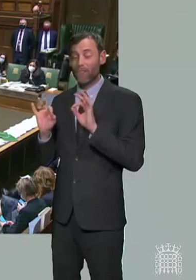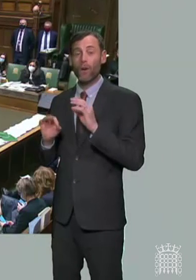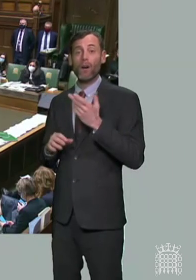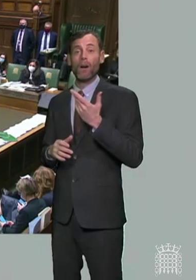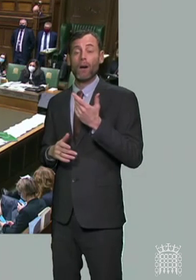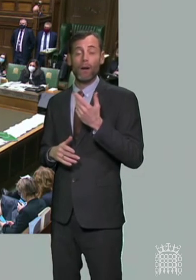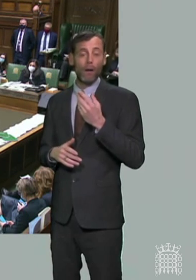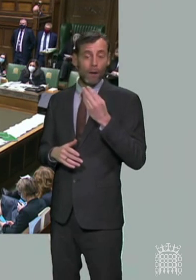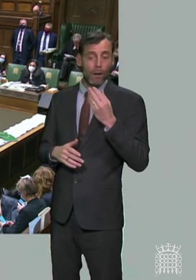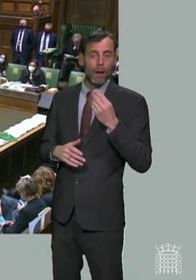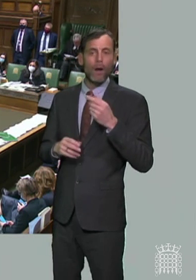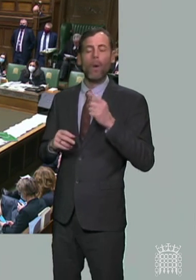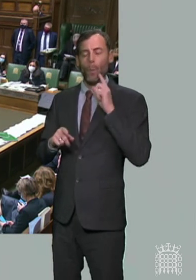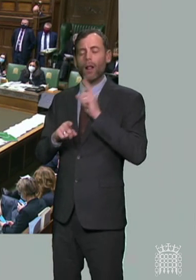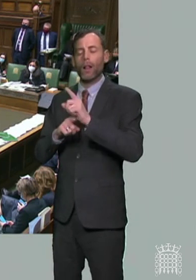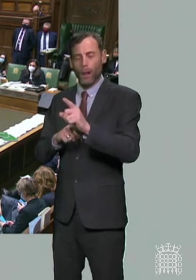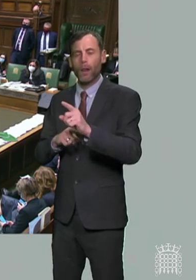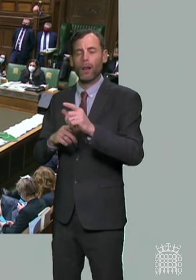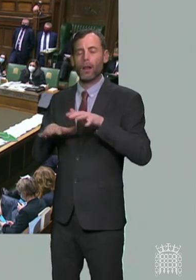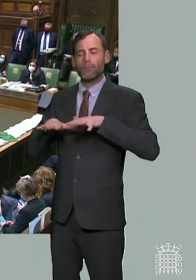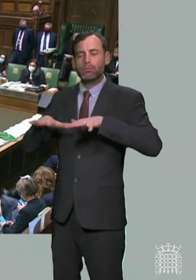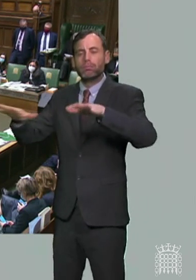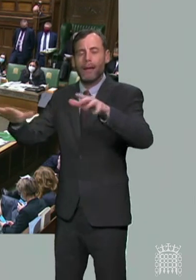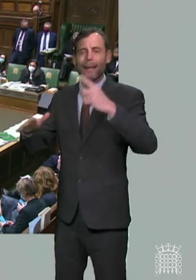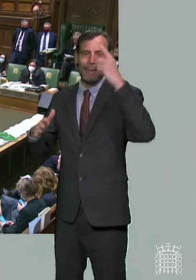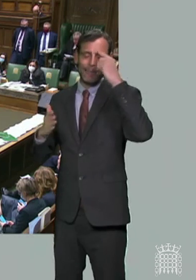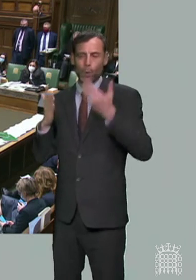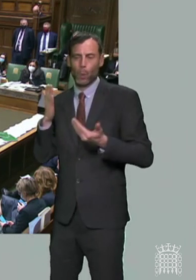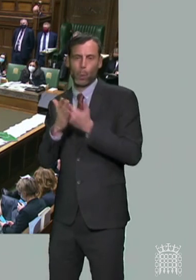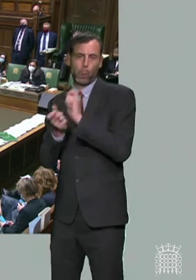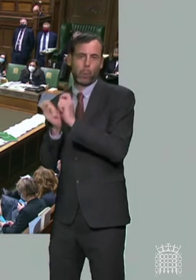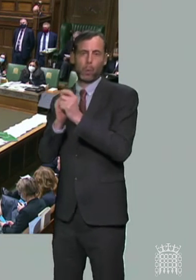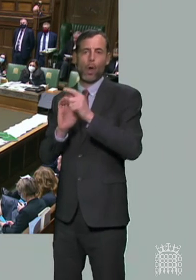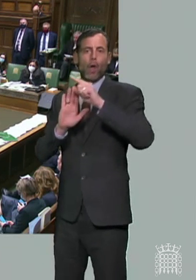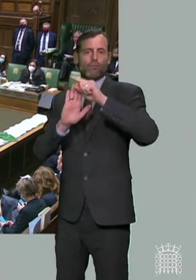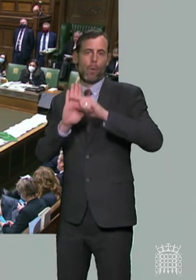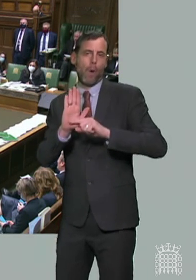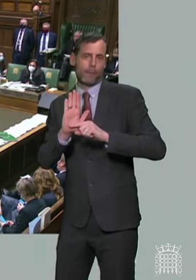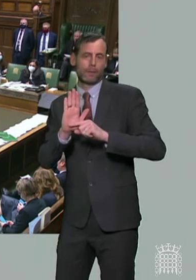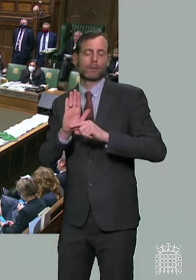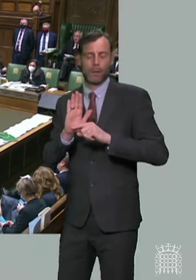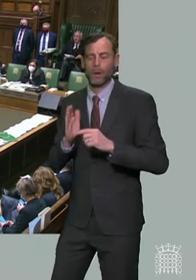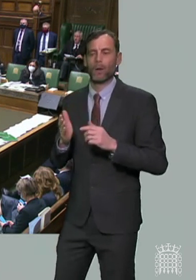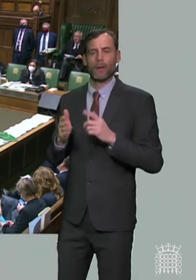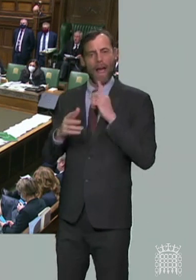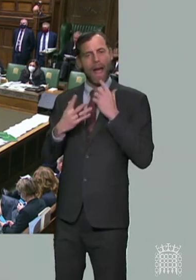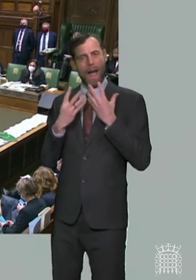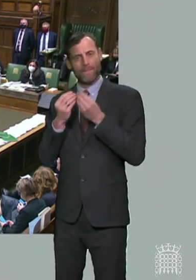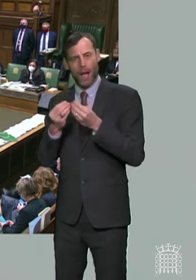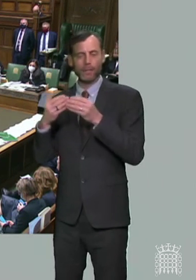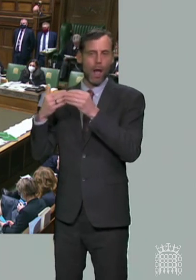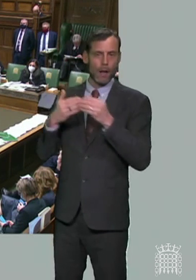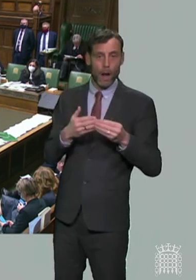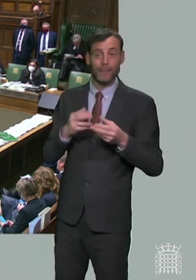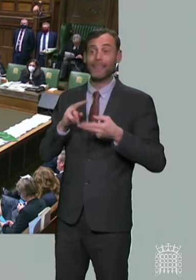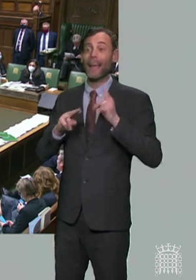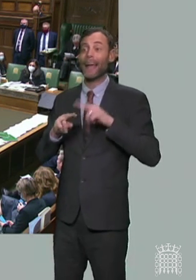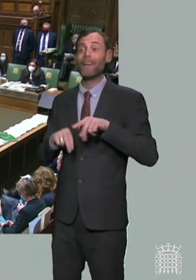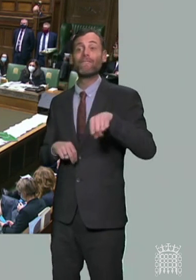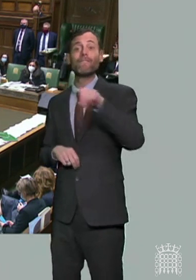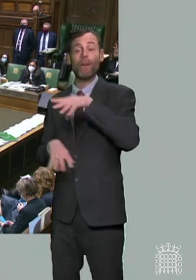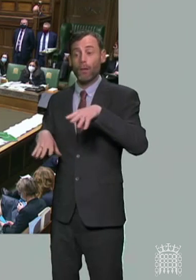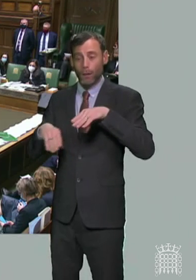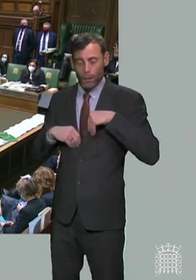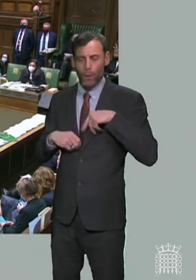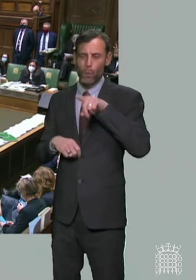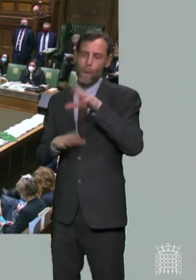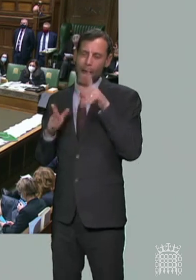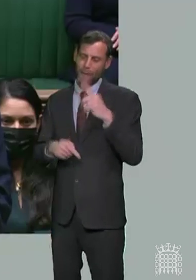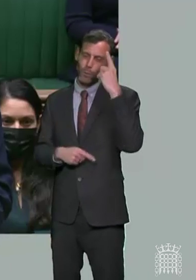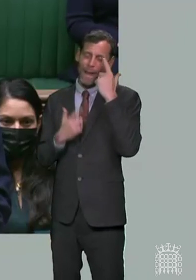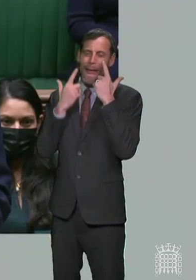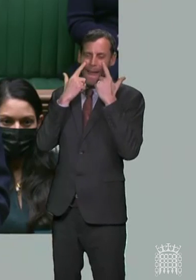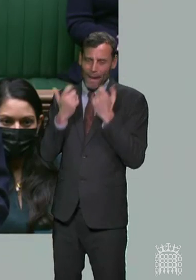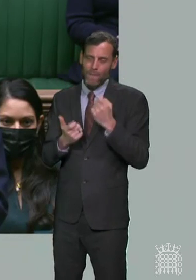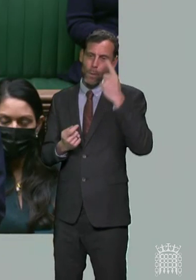As covid becomes endemic, we will need to replace legal requirements with advice and guidance urging people with the virus to be careful and considerate of others.